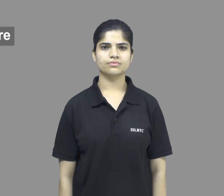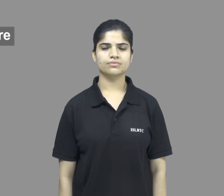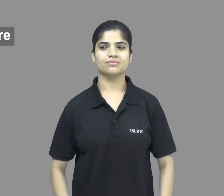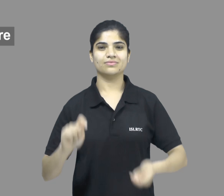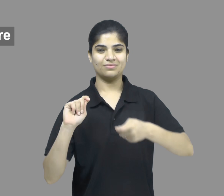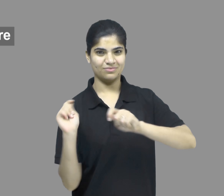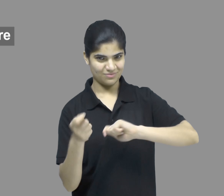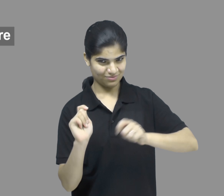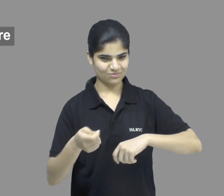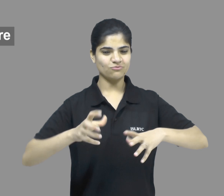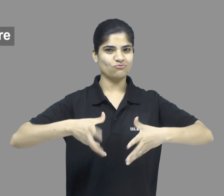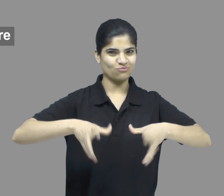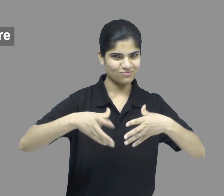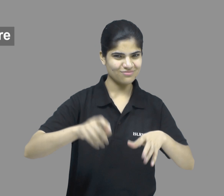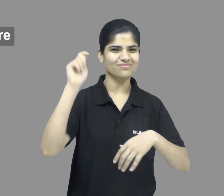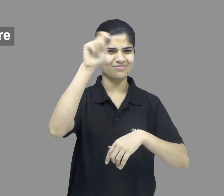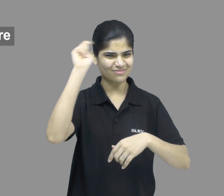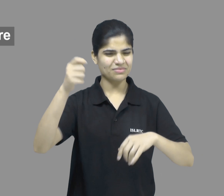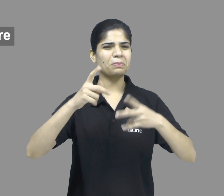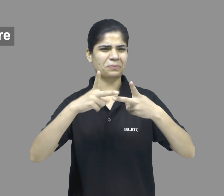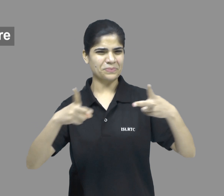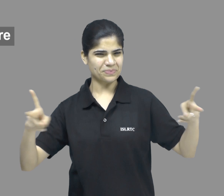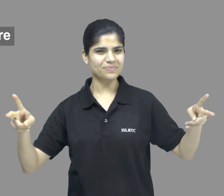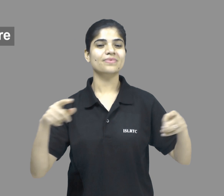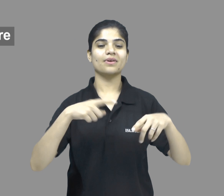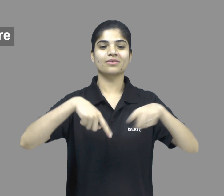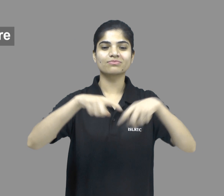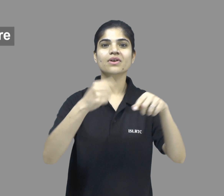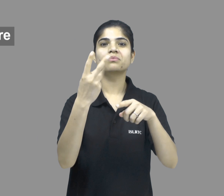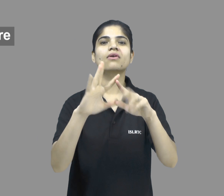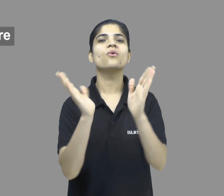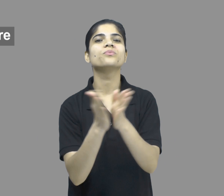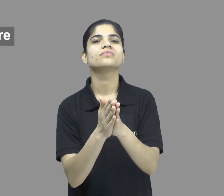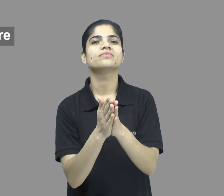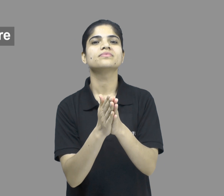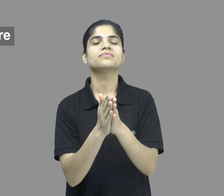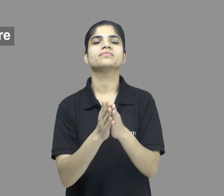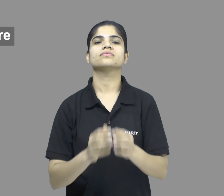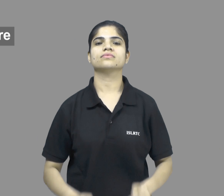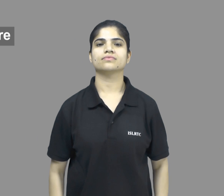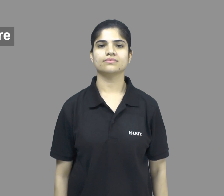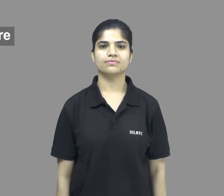Score